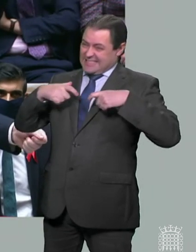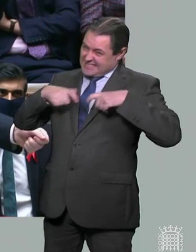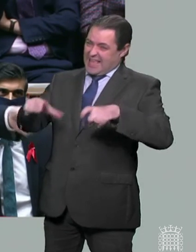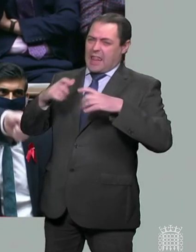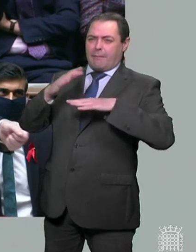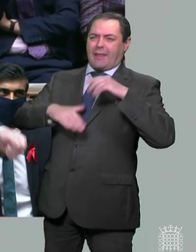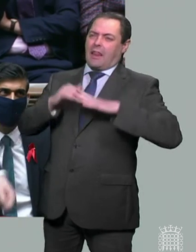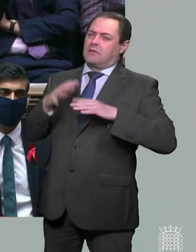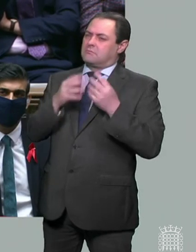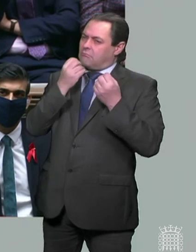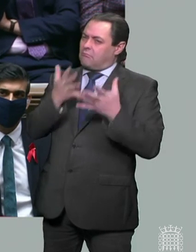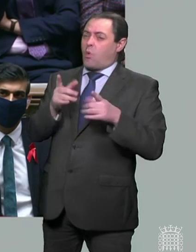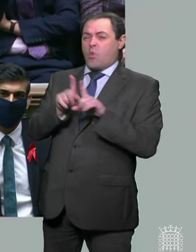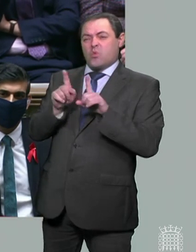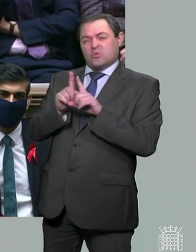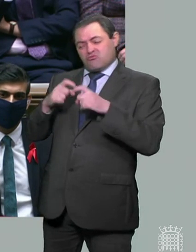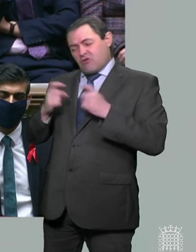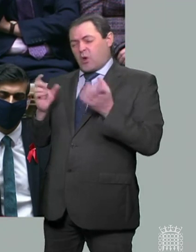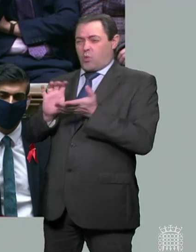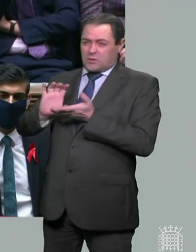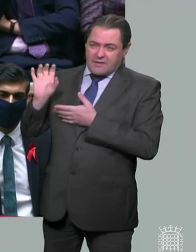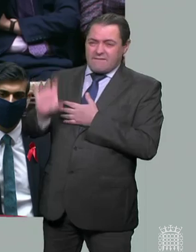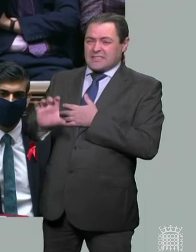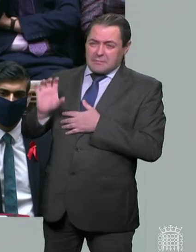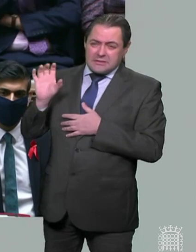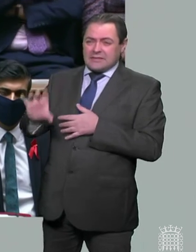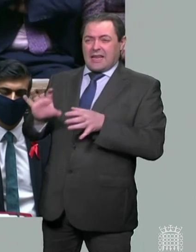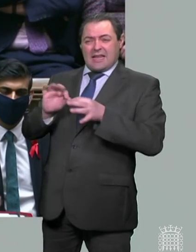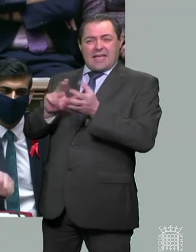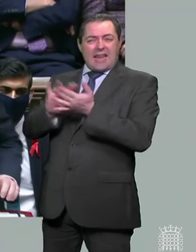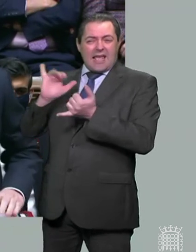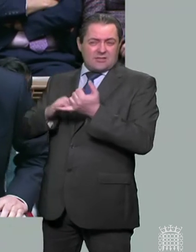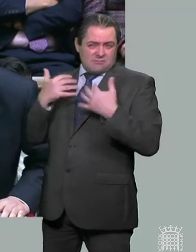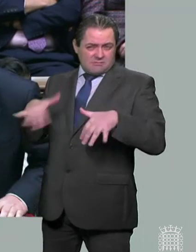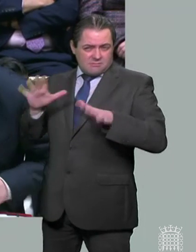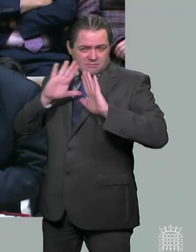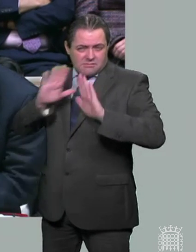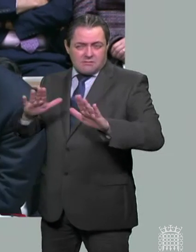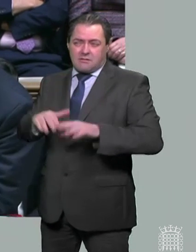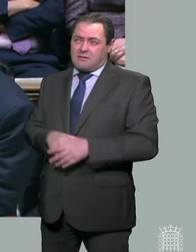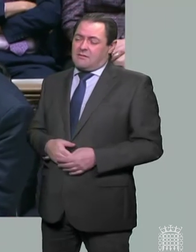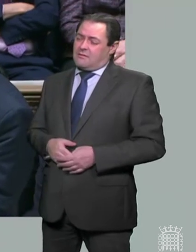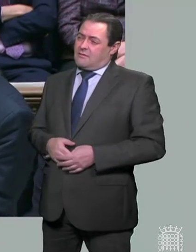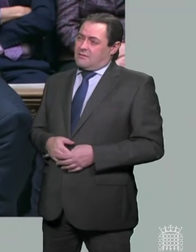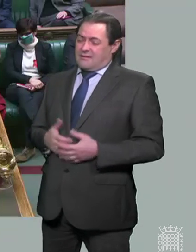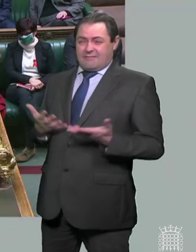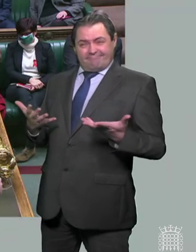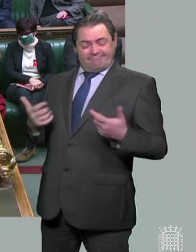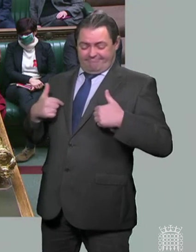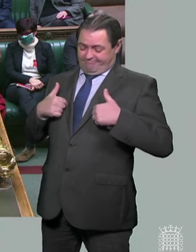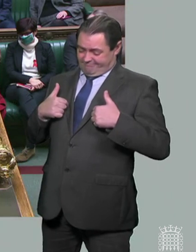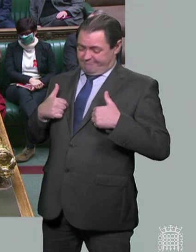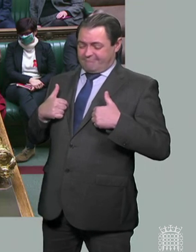We are not only building those hospitals, but making record investments in our NHS.